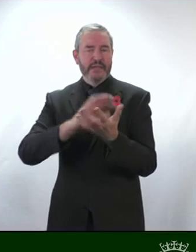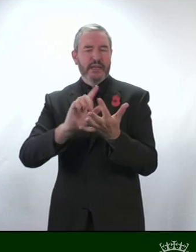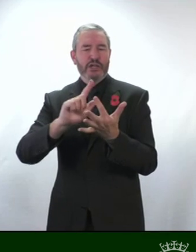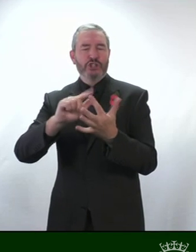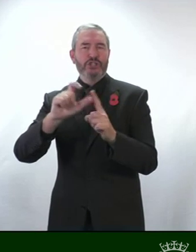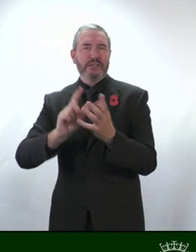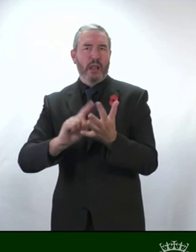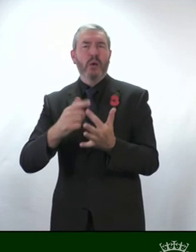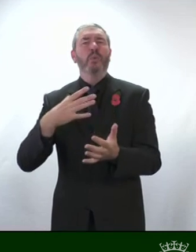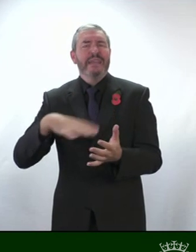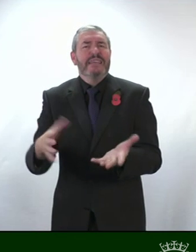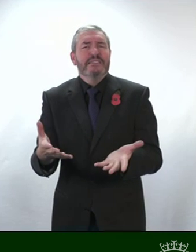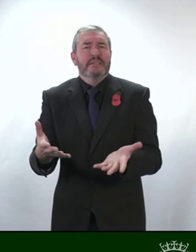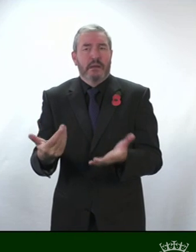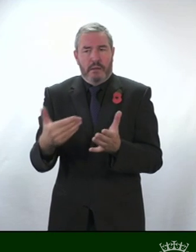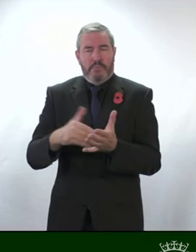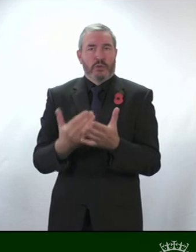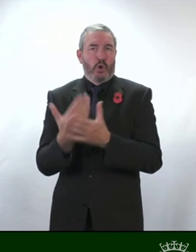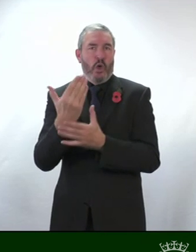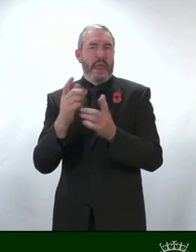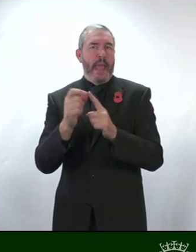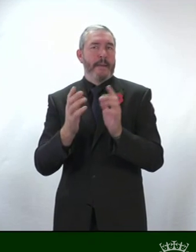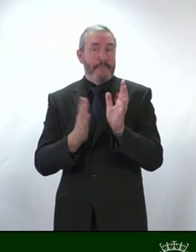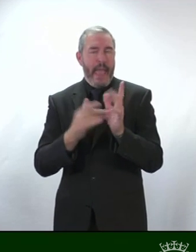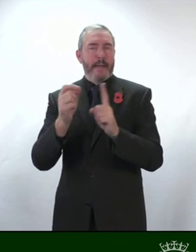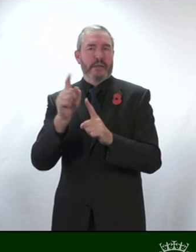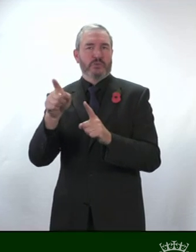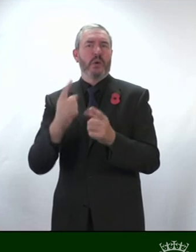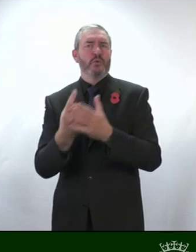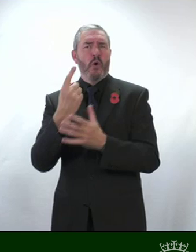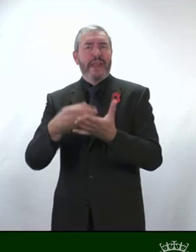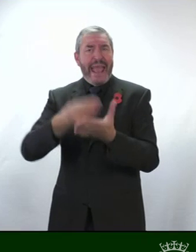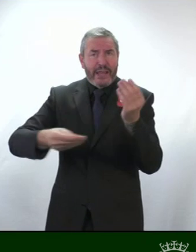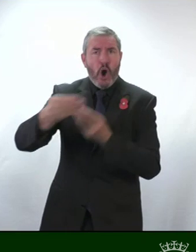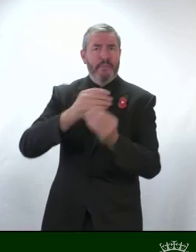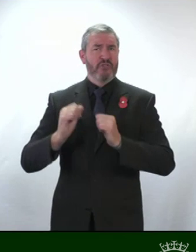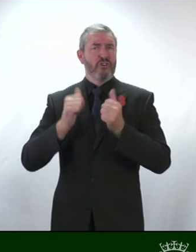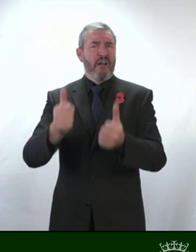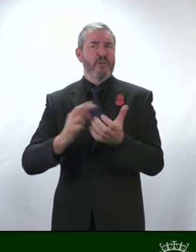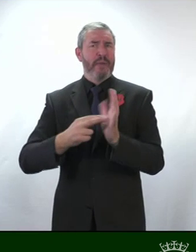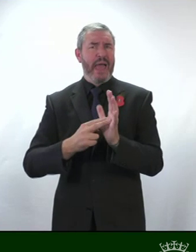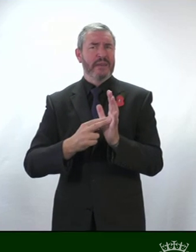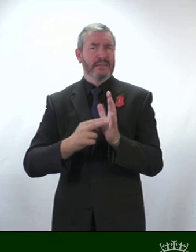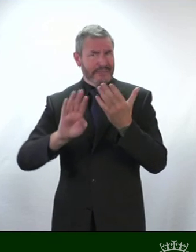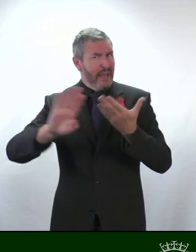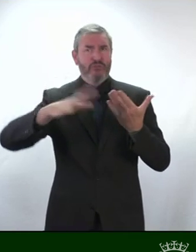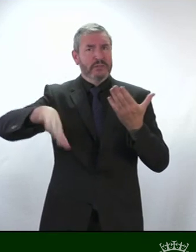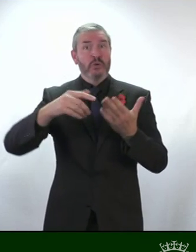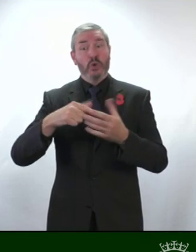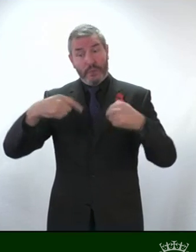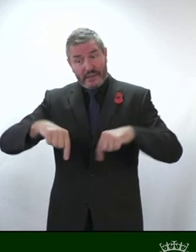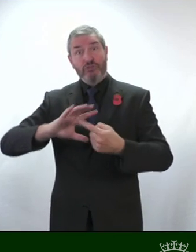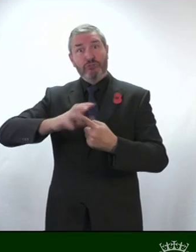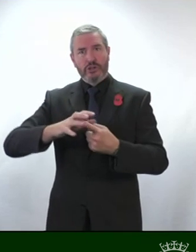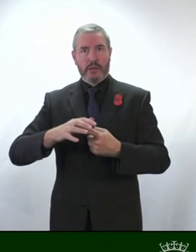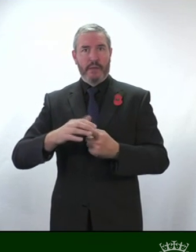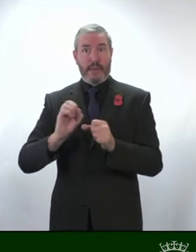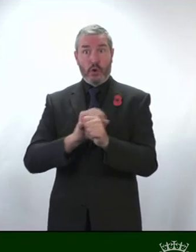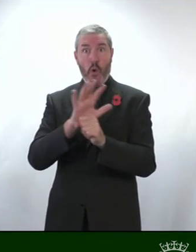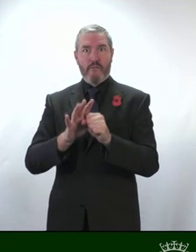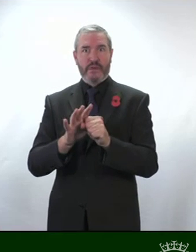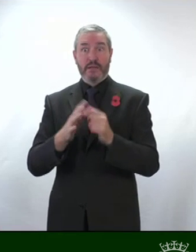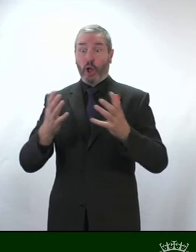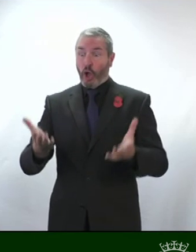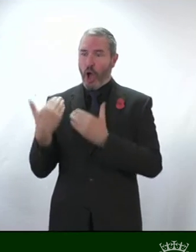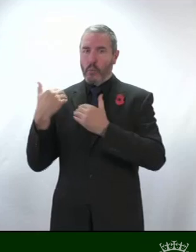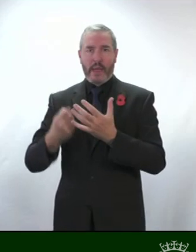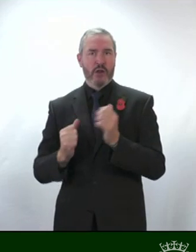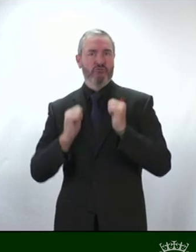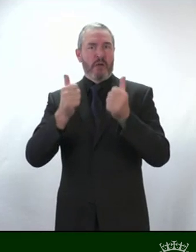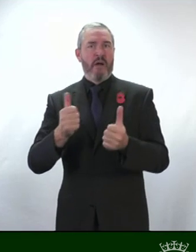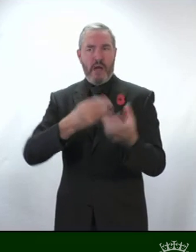Will the Government, with northern MPs and business leaders, formulate a northern economic recovery plan, to ensure that our region comes out of the pandemic stronger than ever?